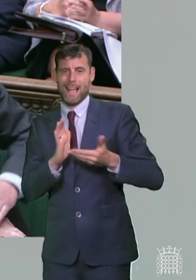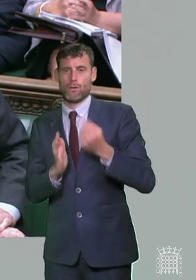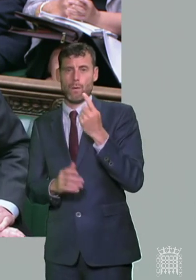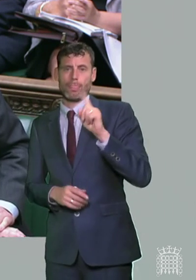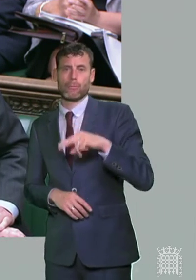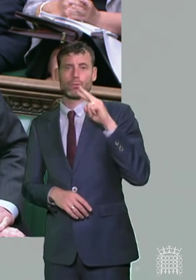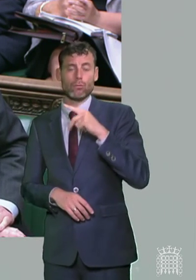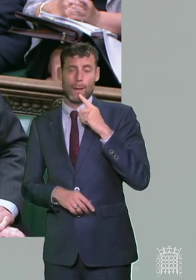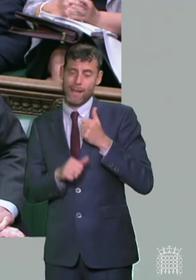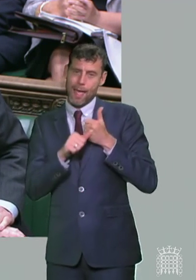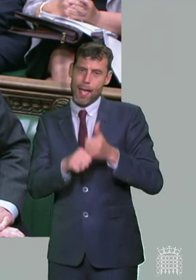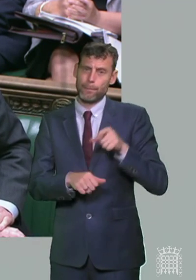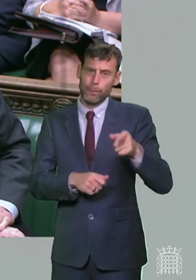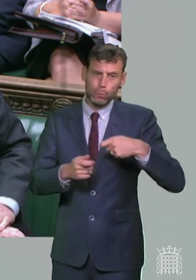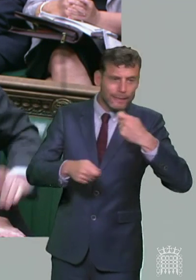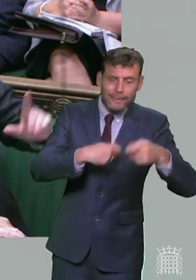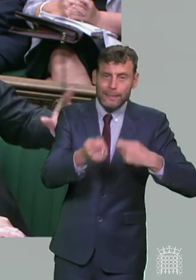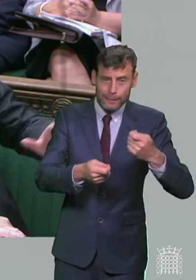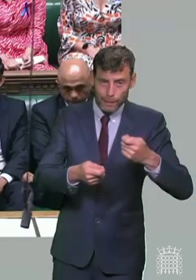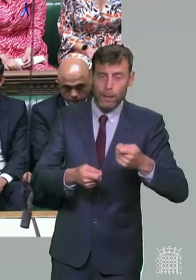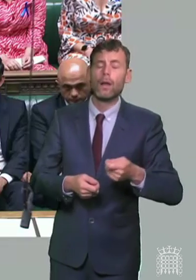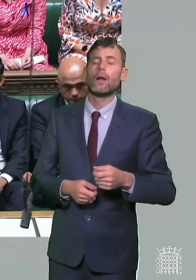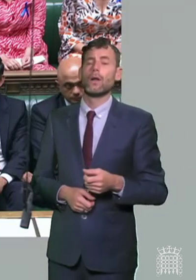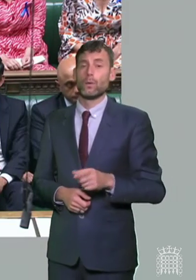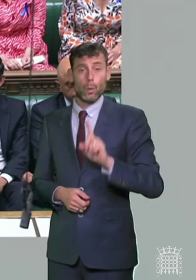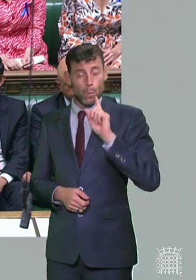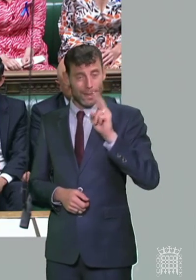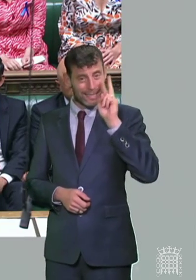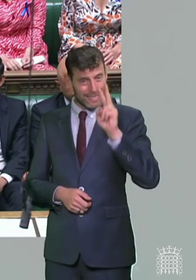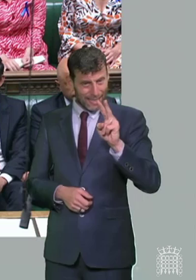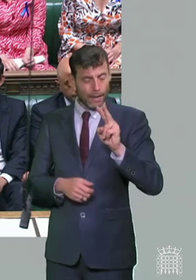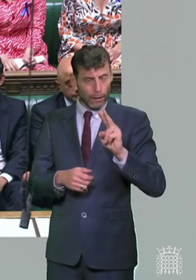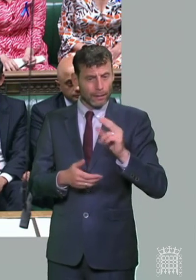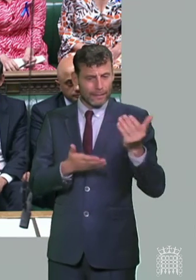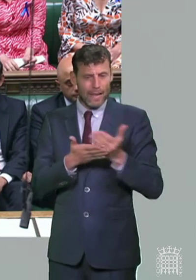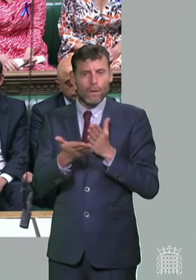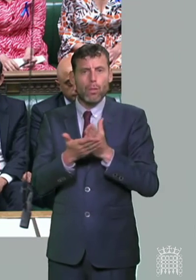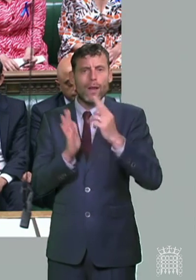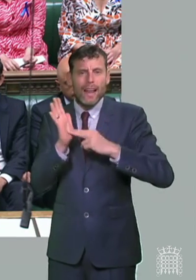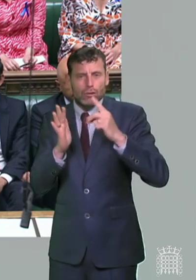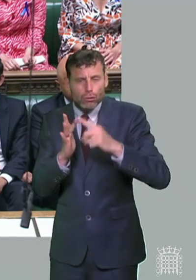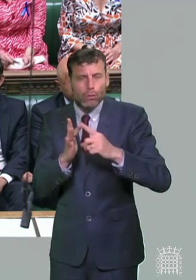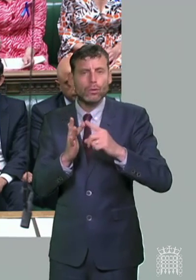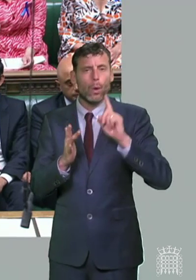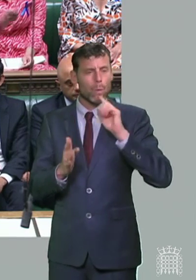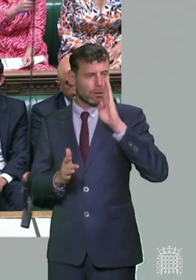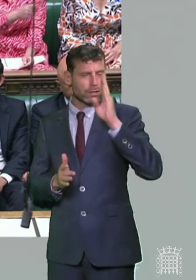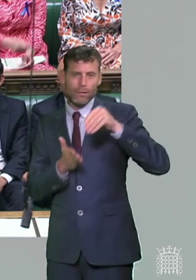The cut in national insurance will be coming into their bank accounts as a result of the steps my right honourable Friend the Chancellor has taken.